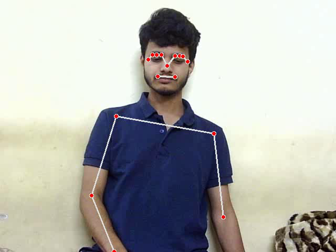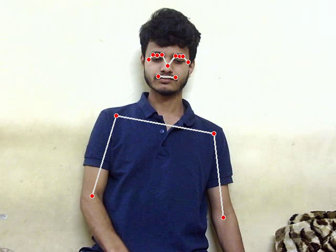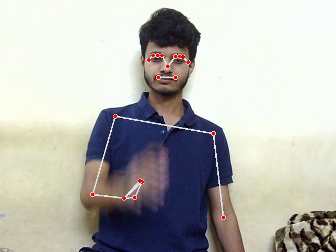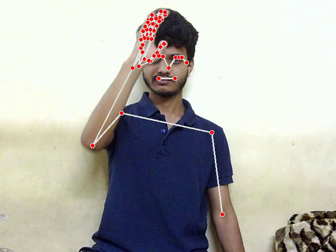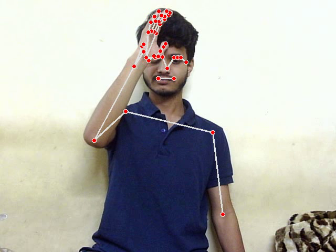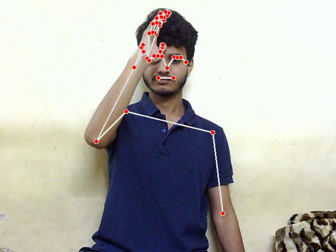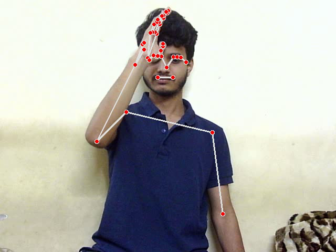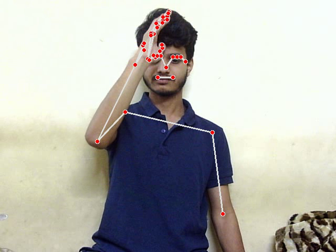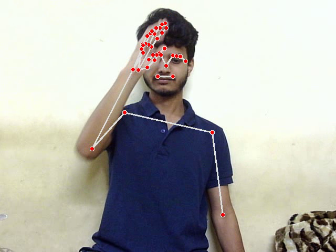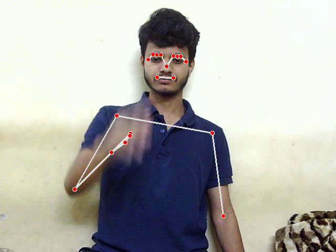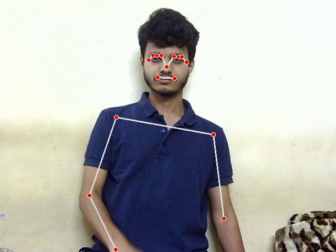father